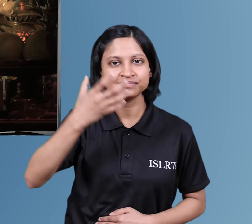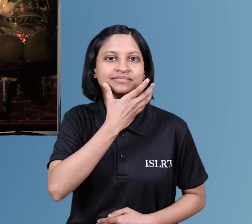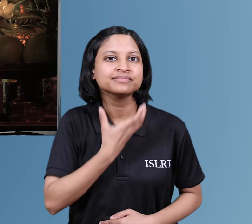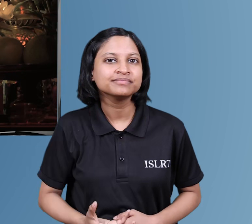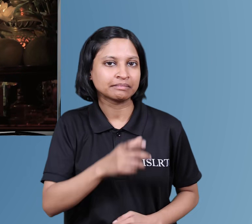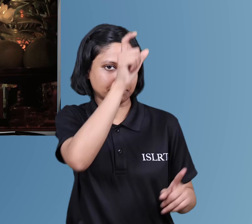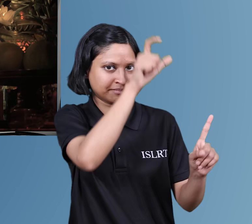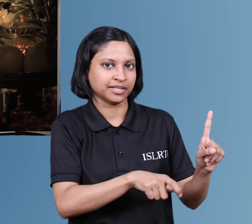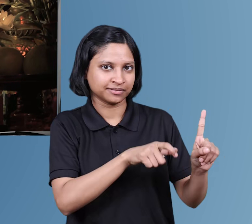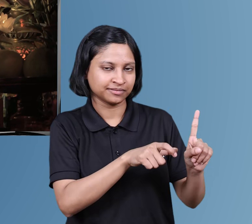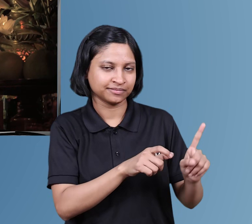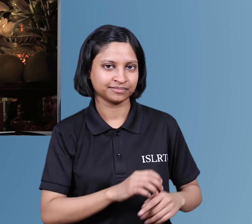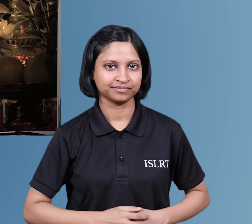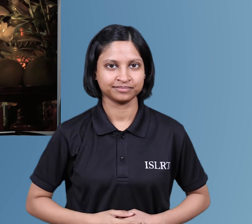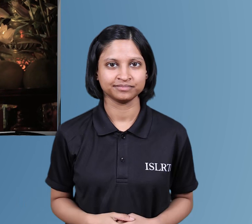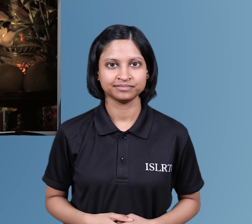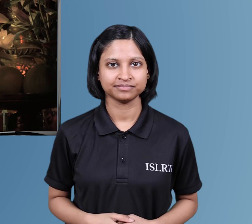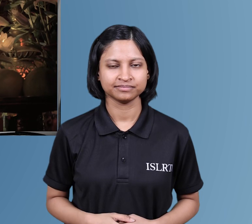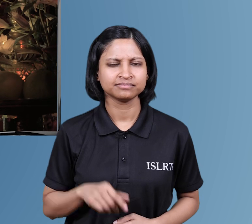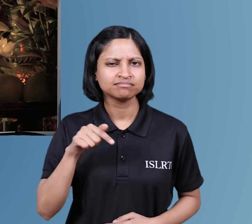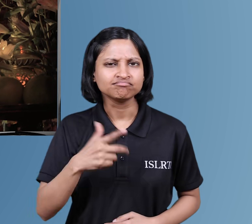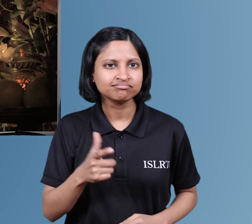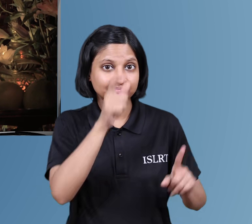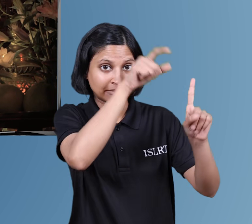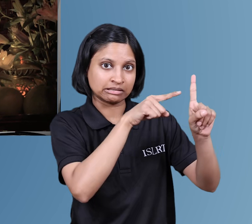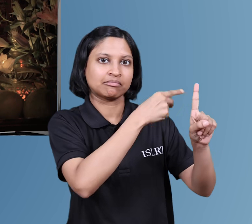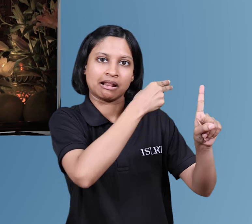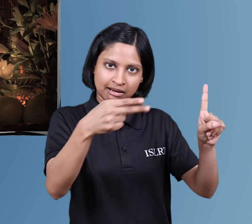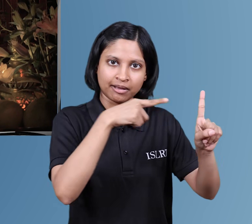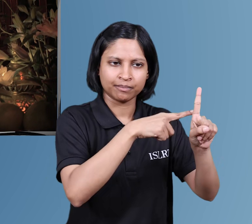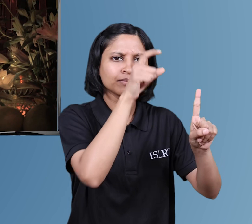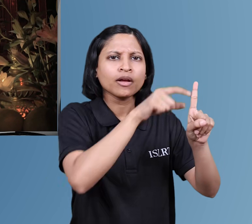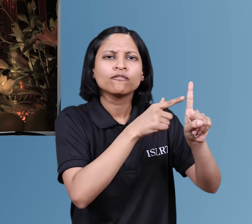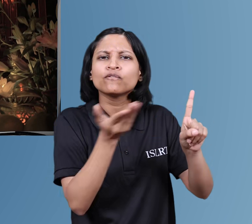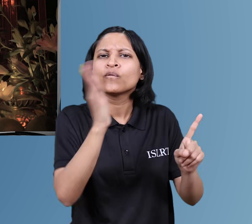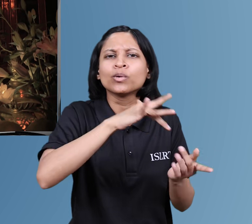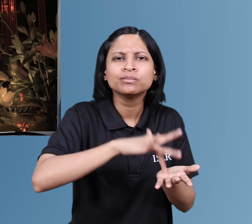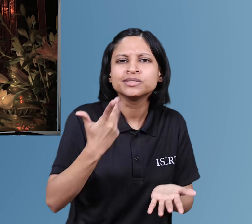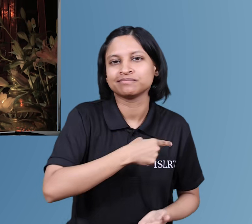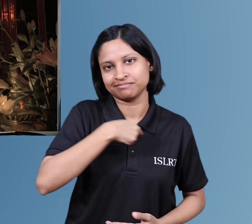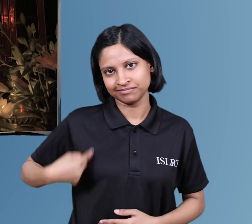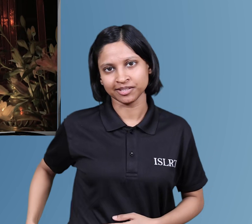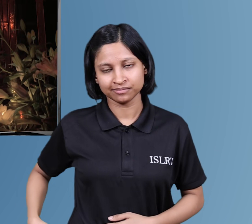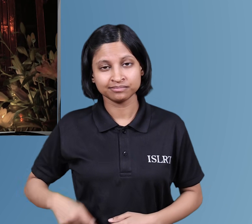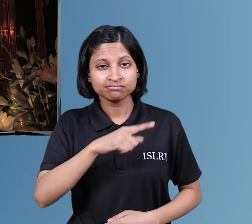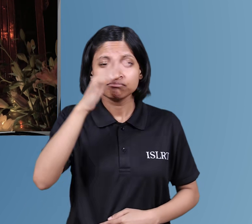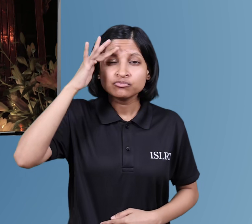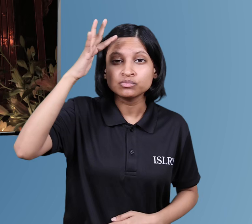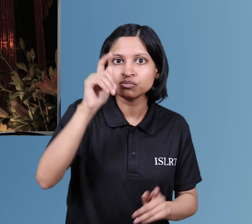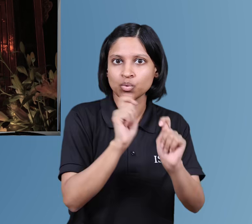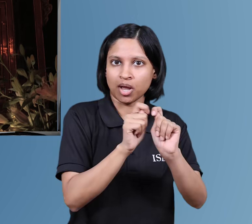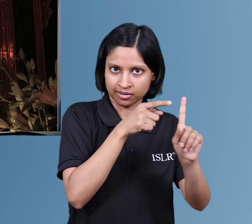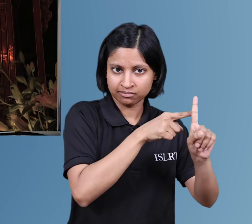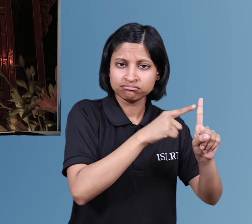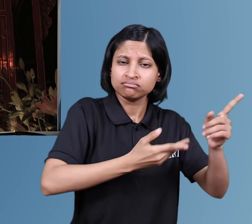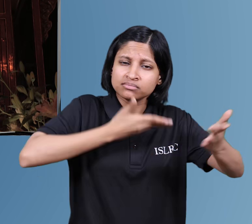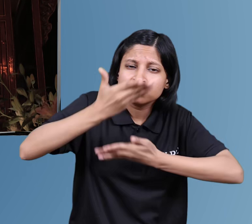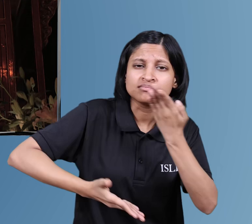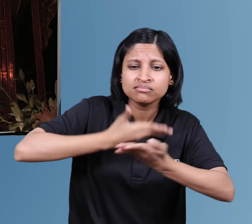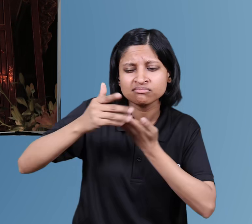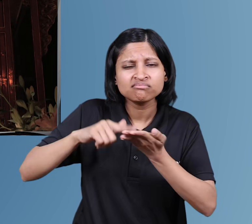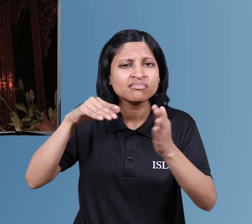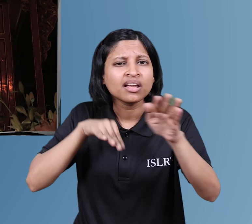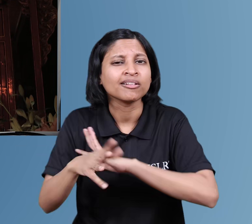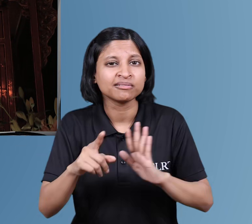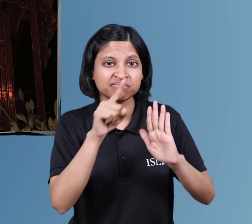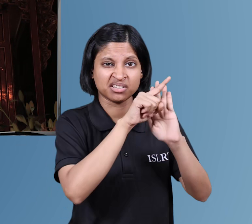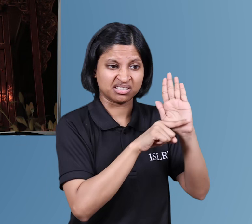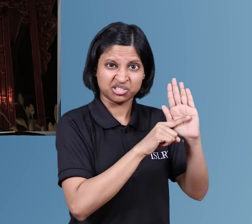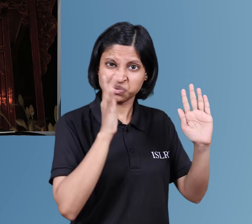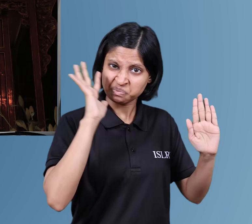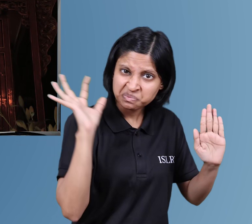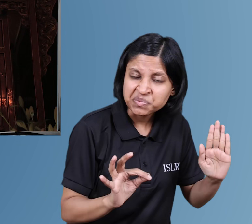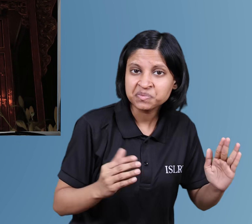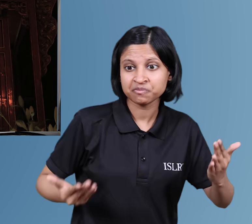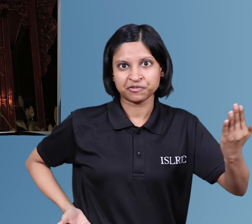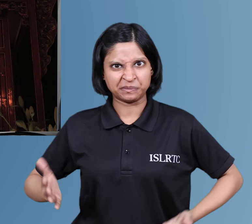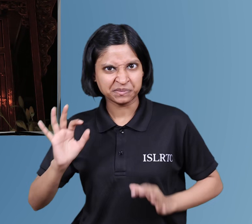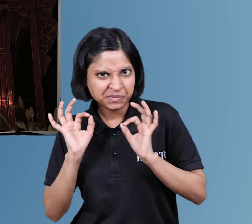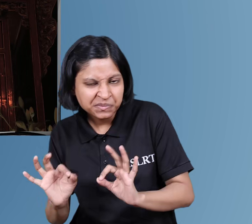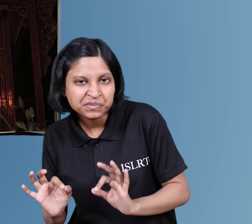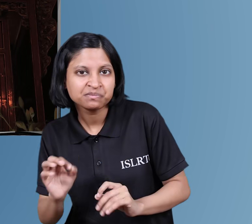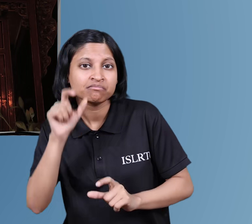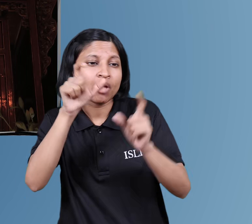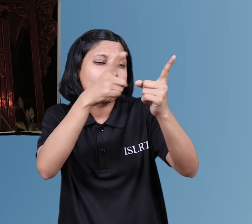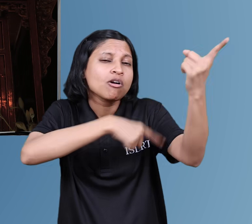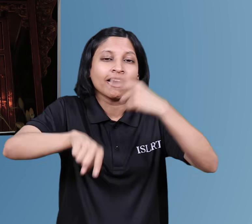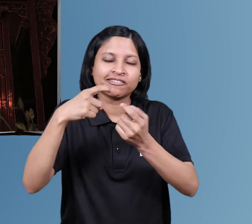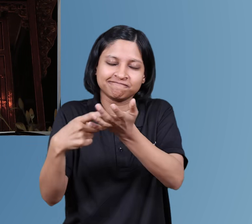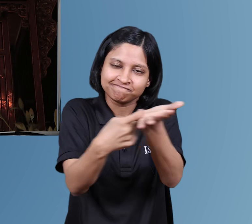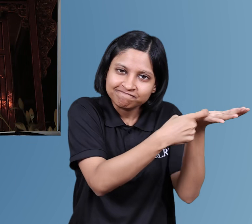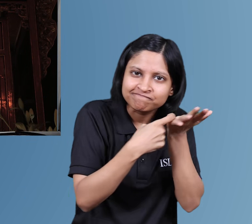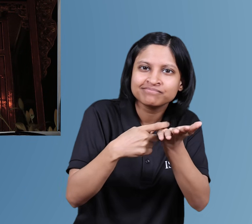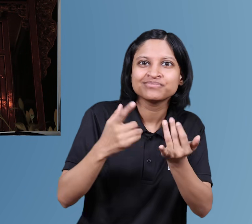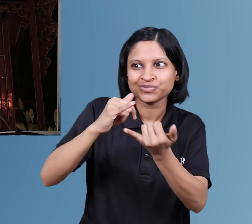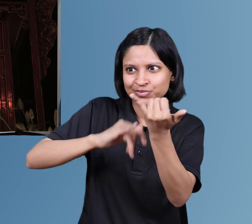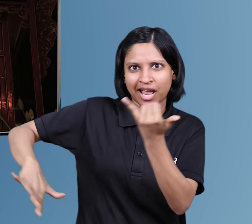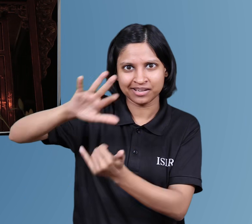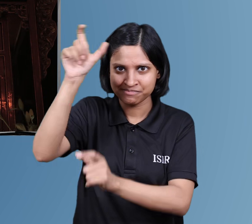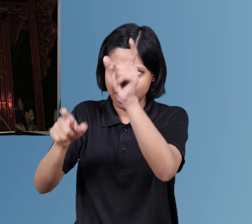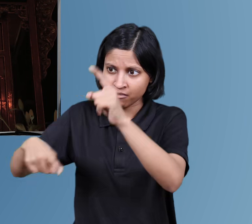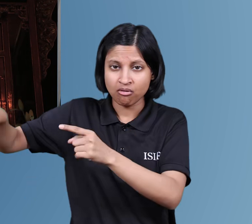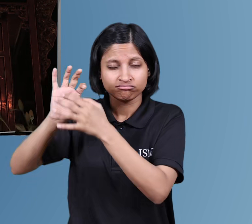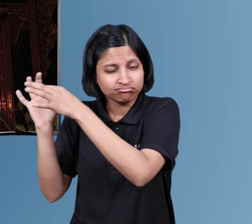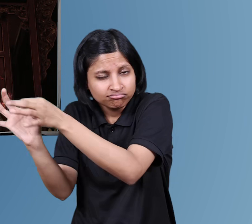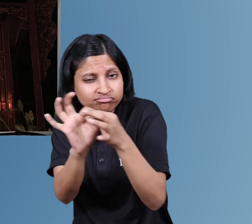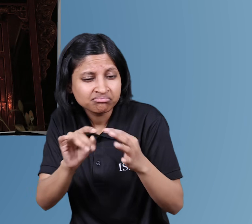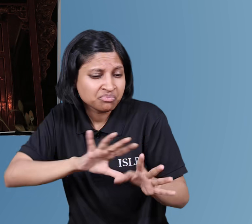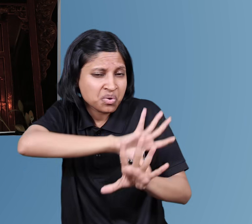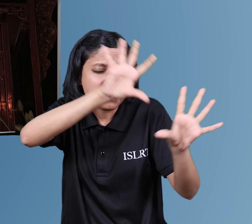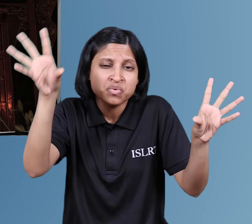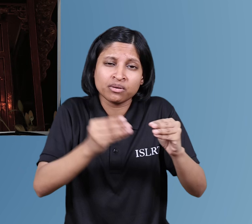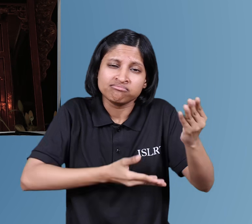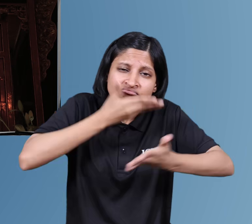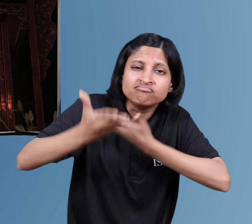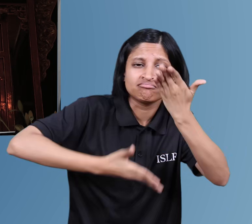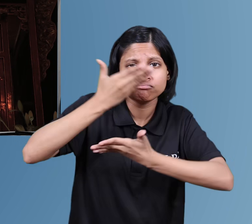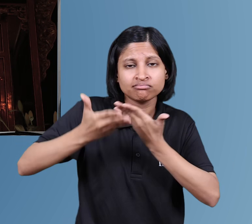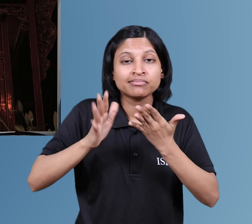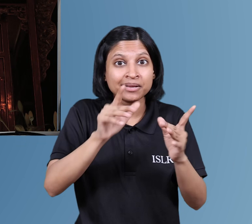Confucius Confucius was a Chinese philosopher who emphasized the importance of ethics, proper behavior, and respect in personal and social relationships.